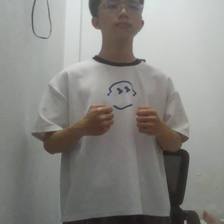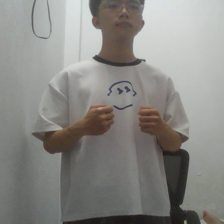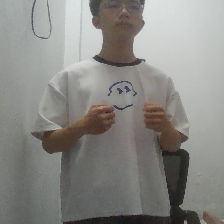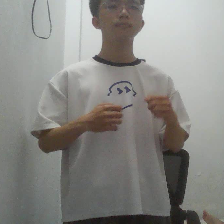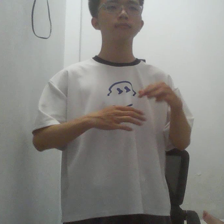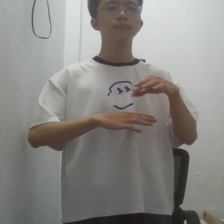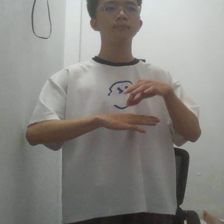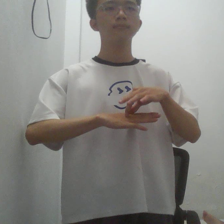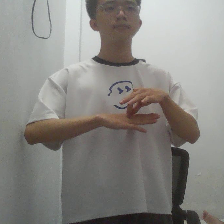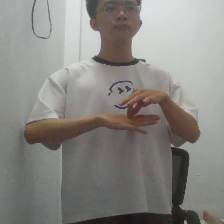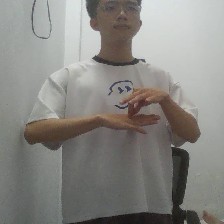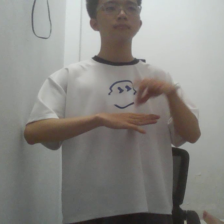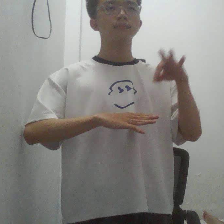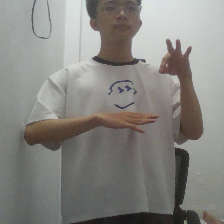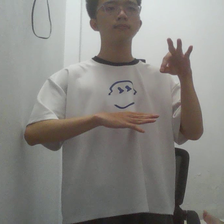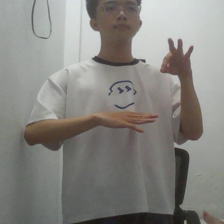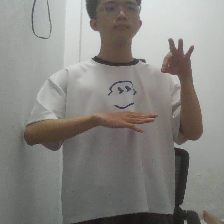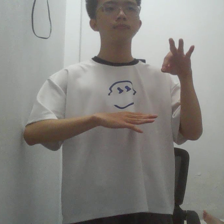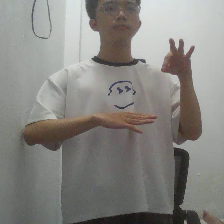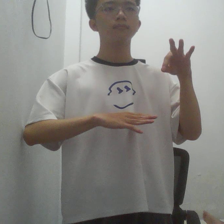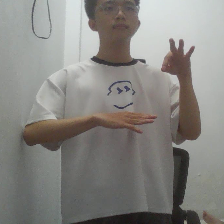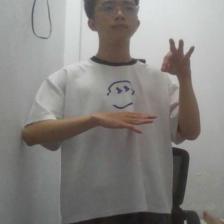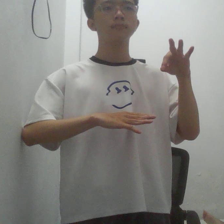tuan